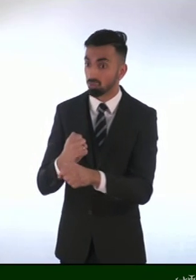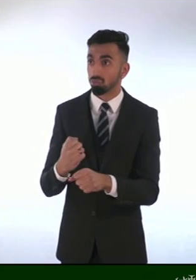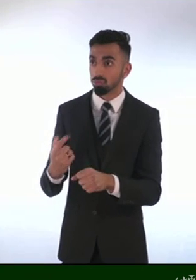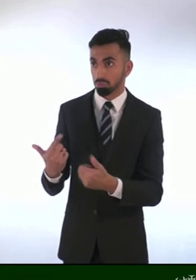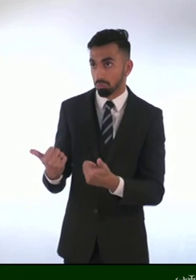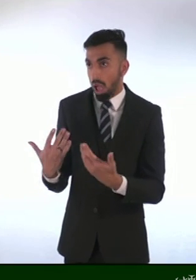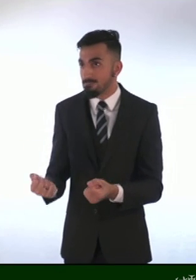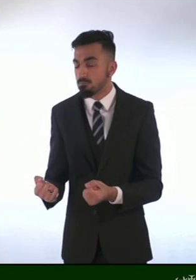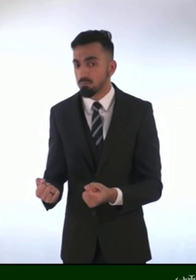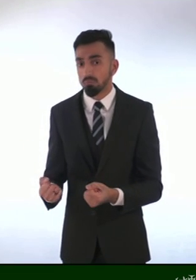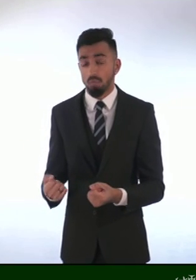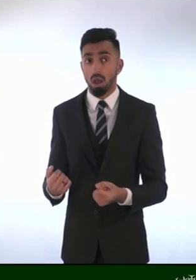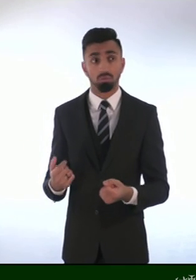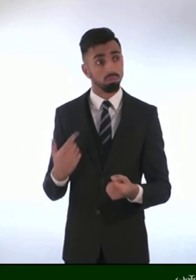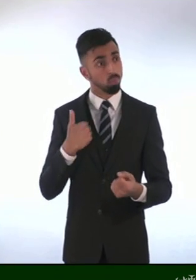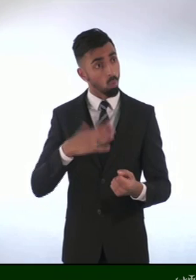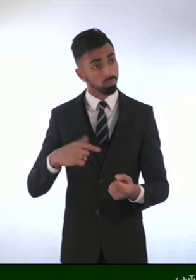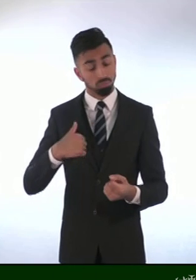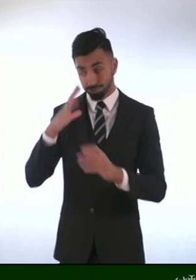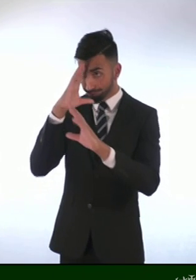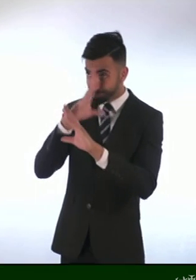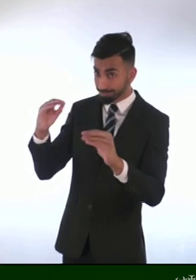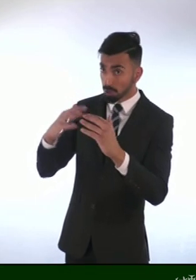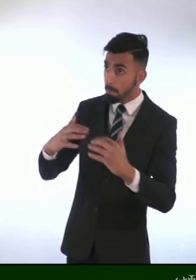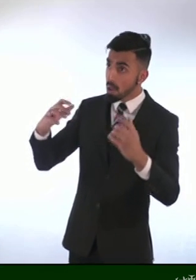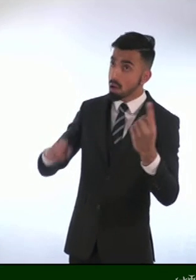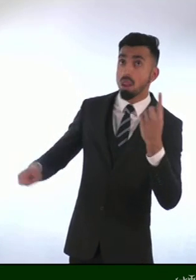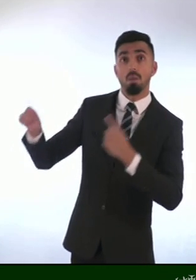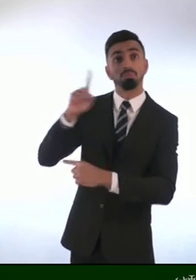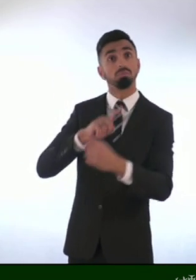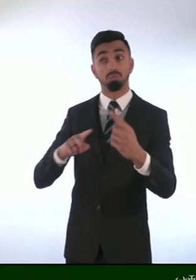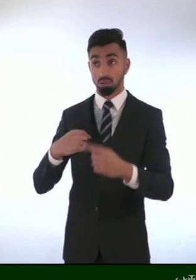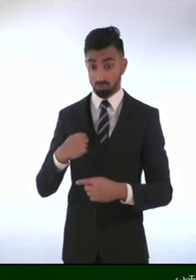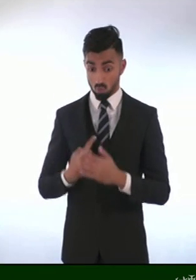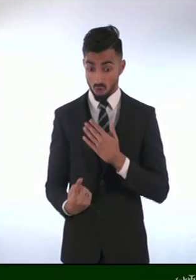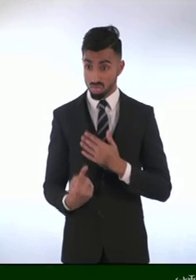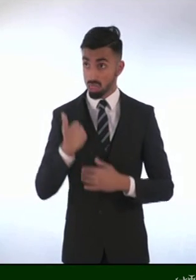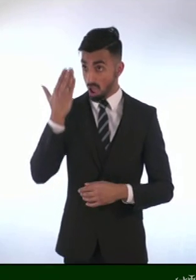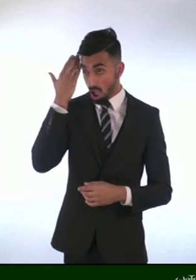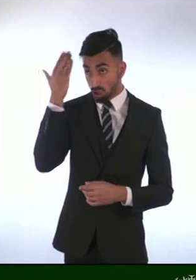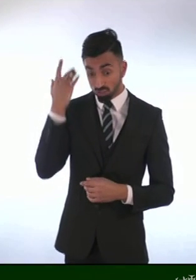The House will be reassured to know that this work is being done at an international level.